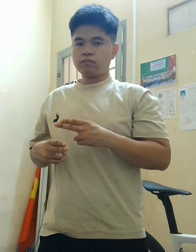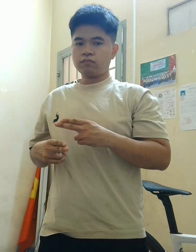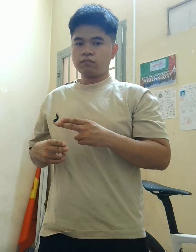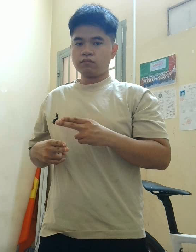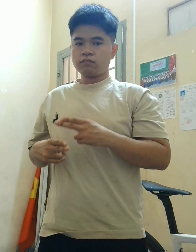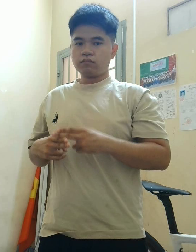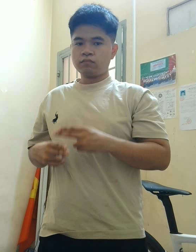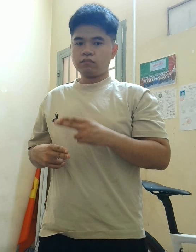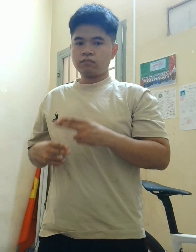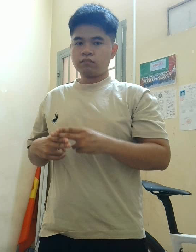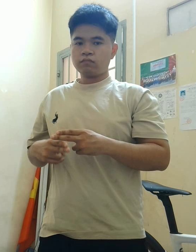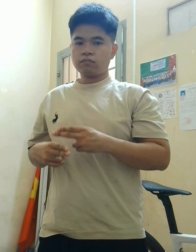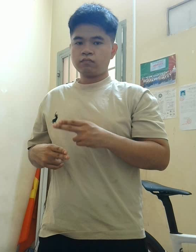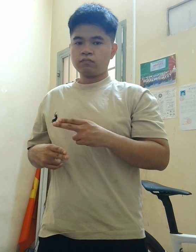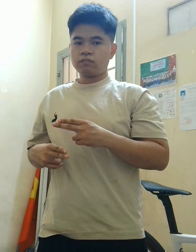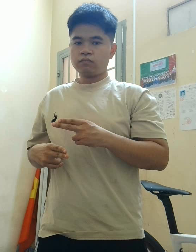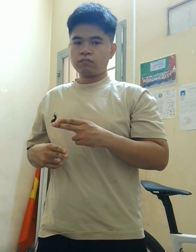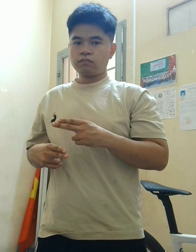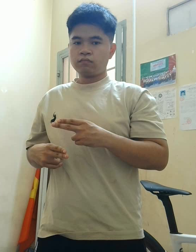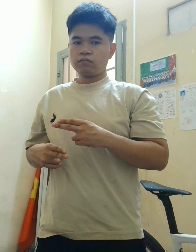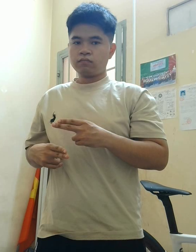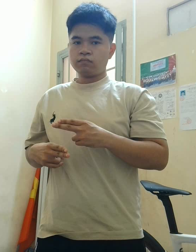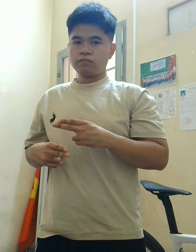ten